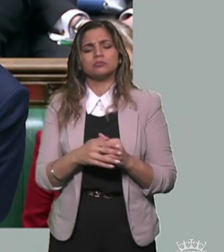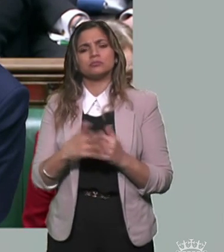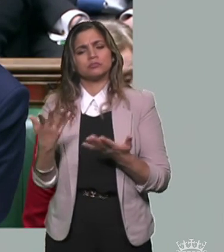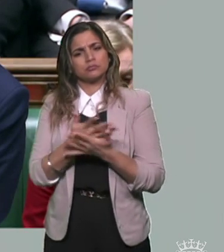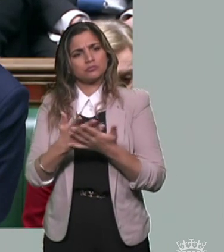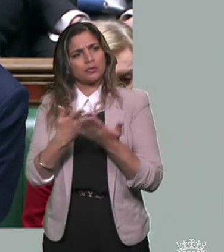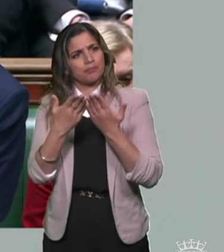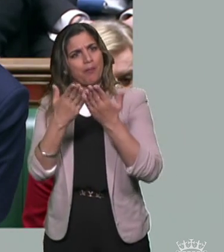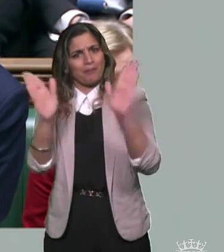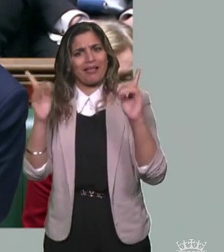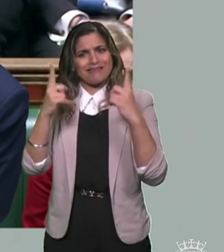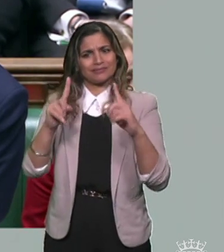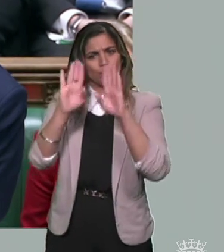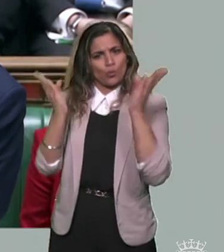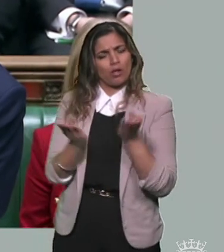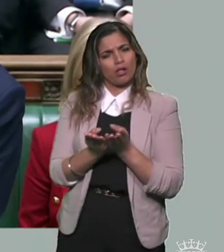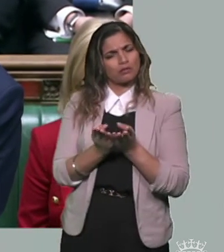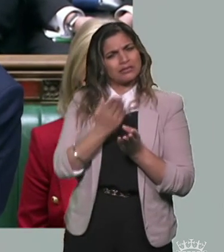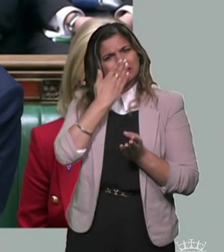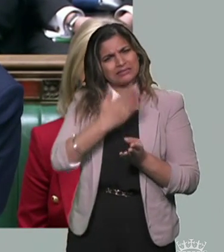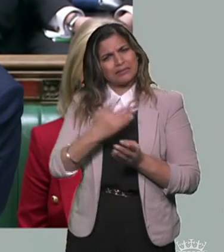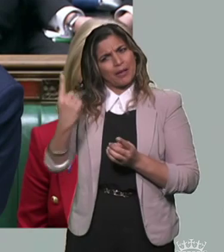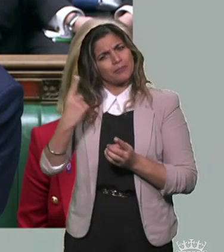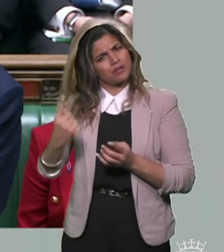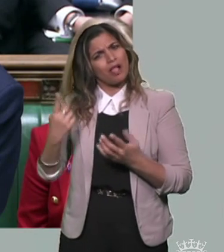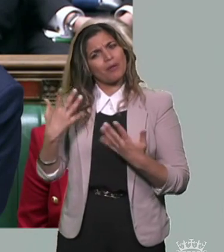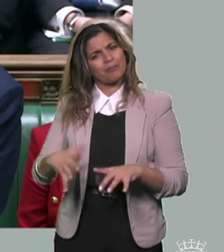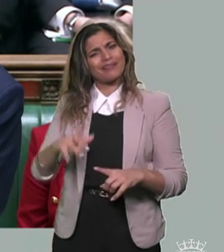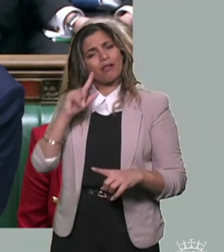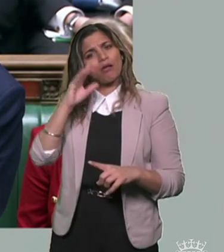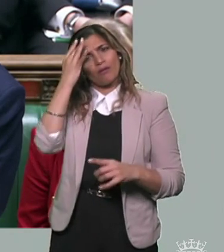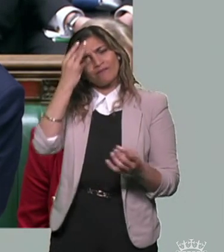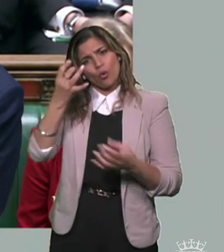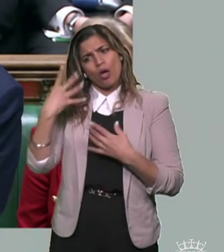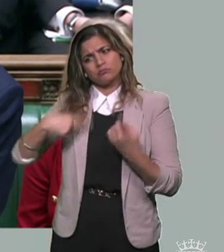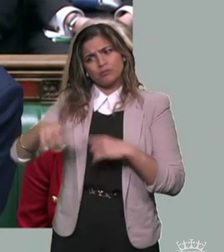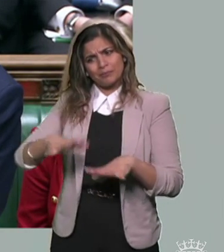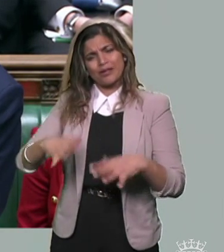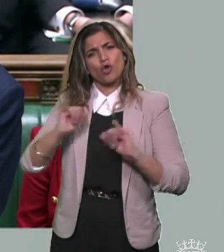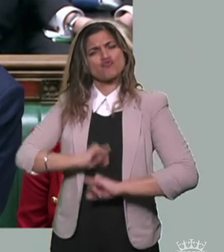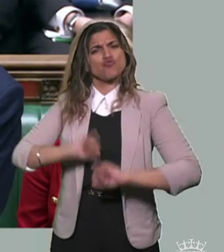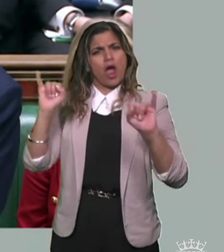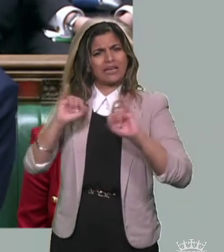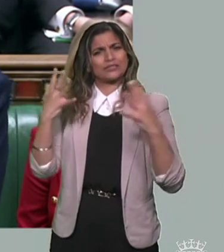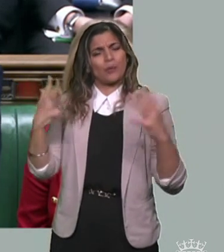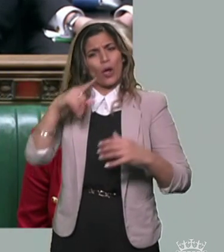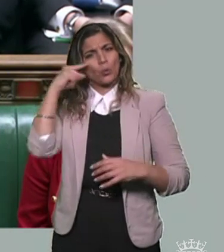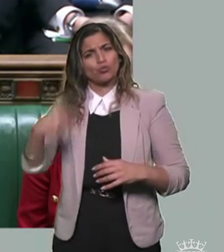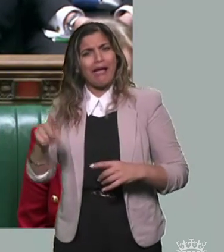It is almost as though he was in ignorance of the fact that we have a crisis on the borders of Ukraine.